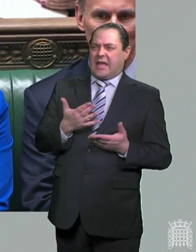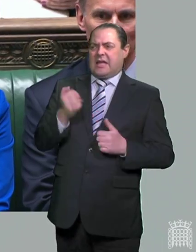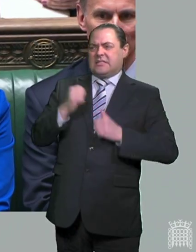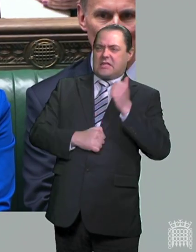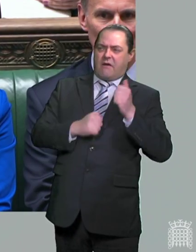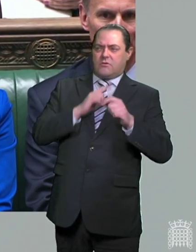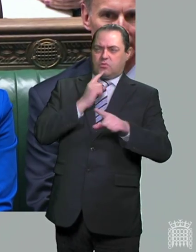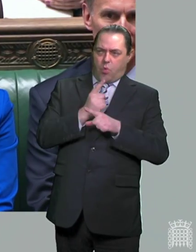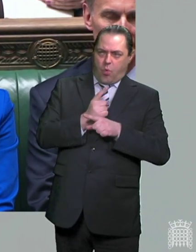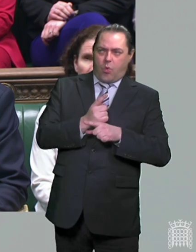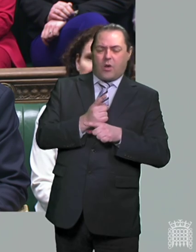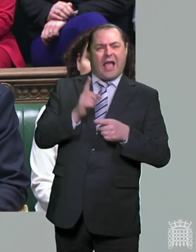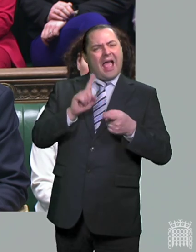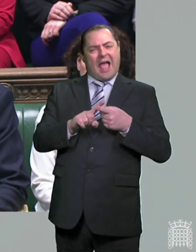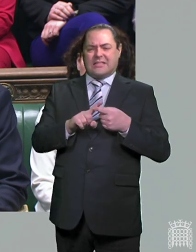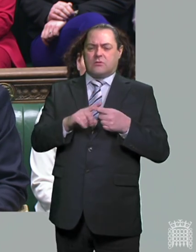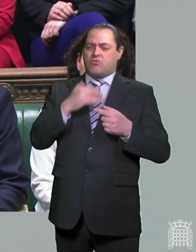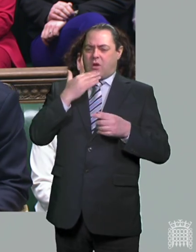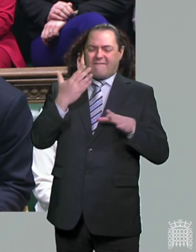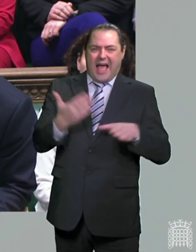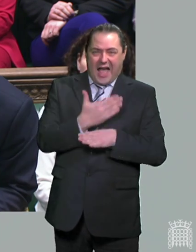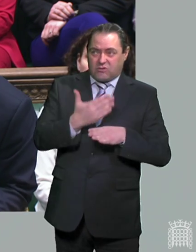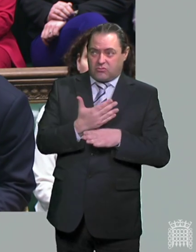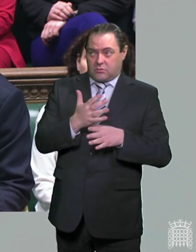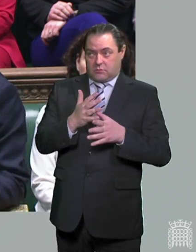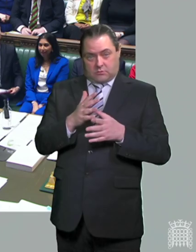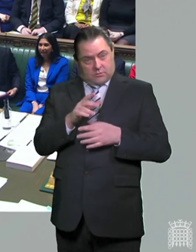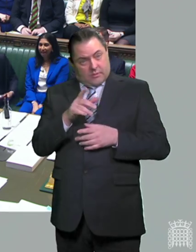Does the Prime Minister agree with her assessment of this Government’s record?